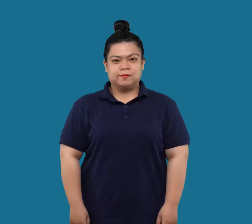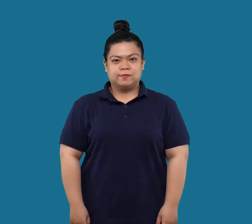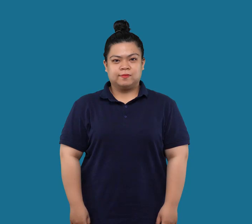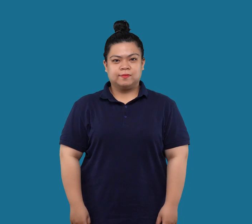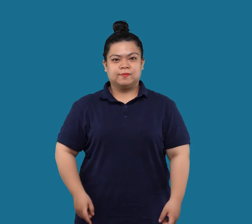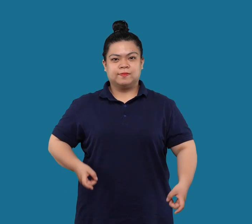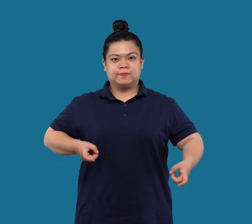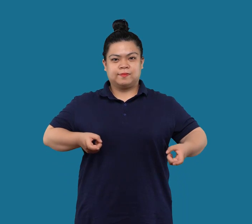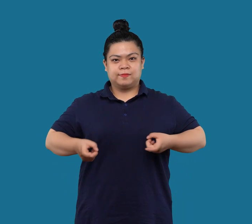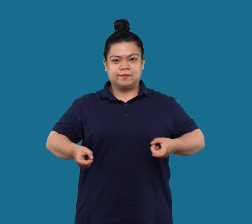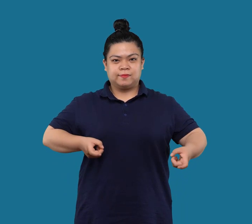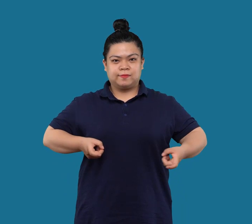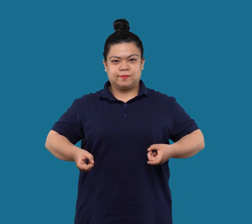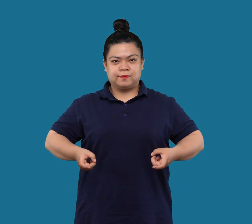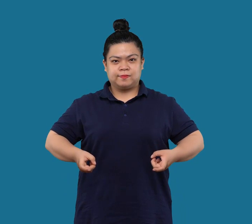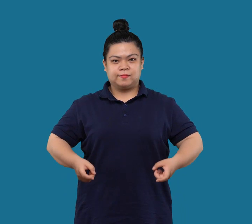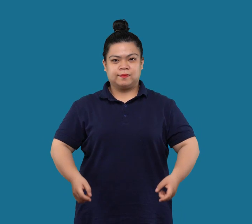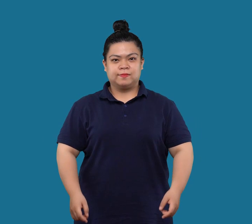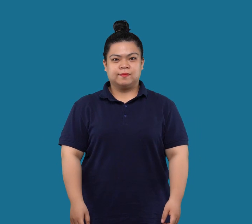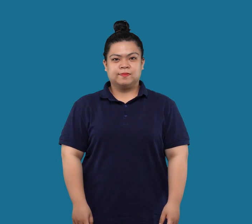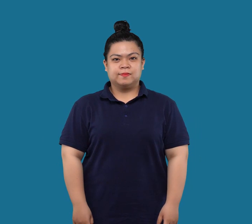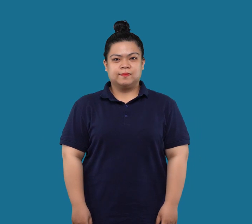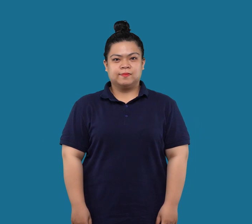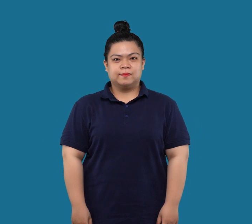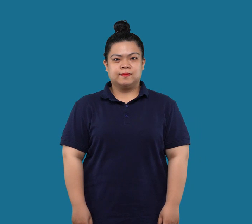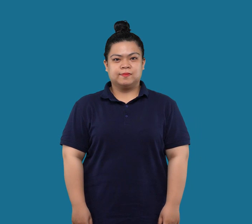điều phối